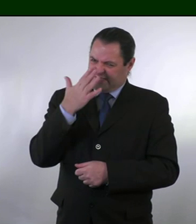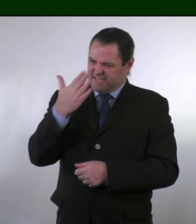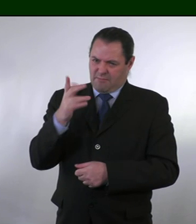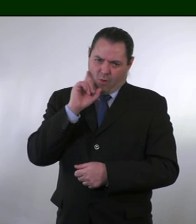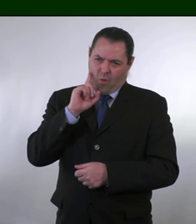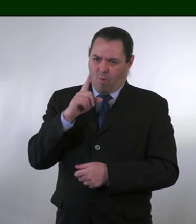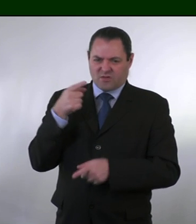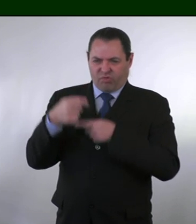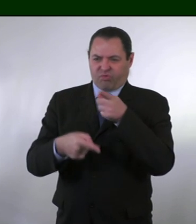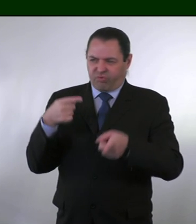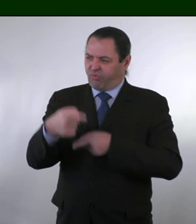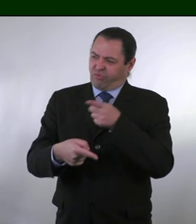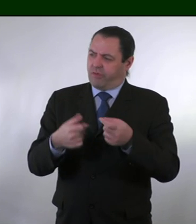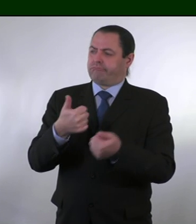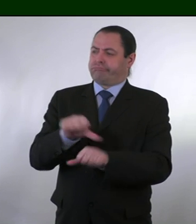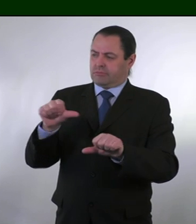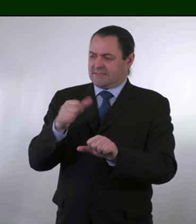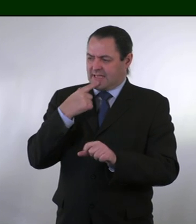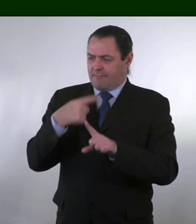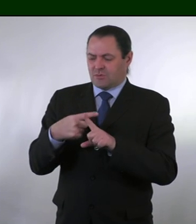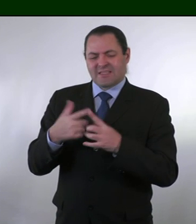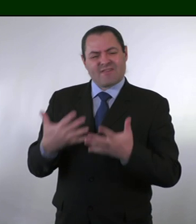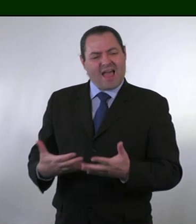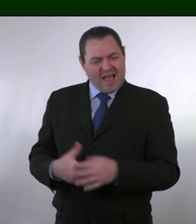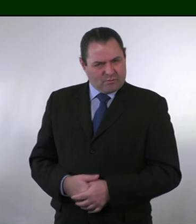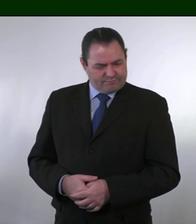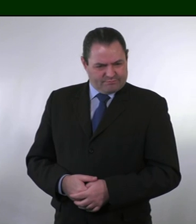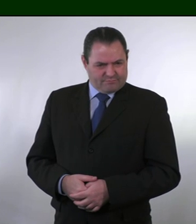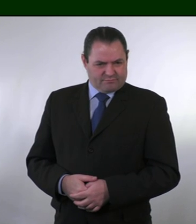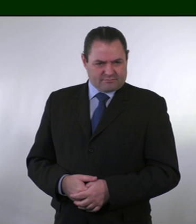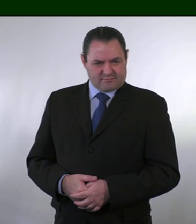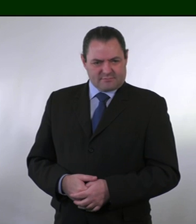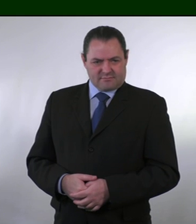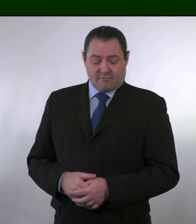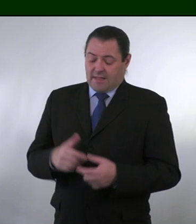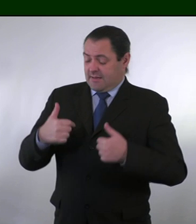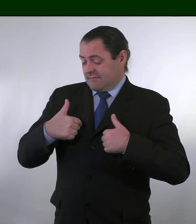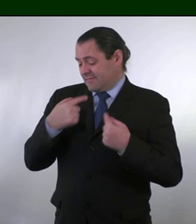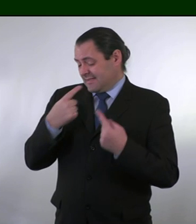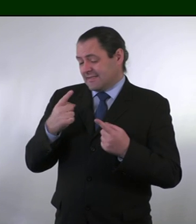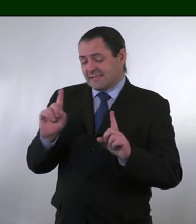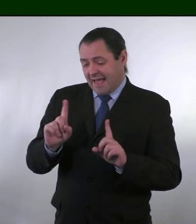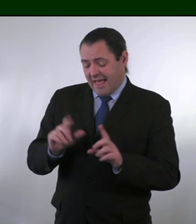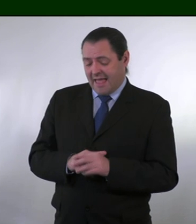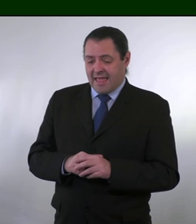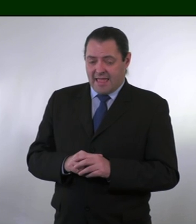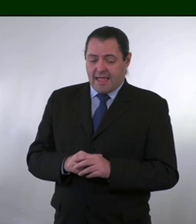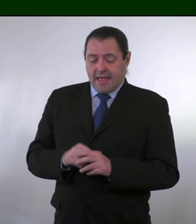I think it has secured at least one of his objectives, which is to keep me away from answering his questions in person.